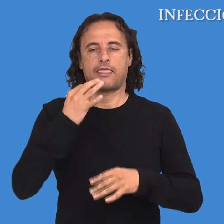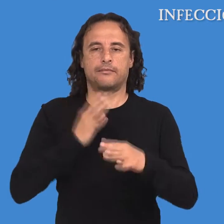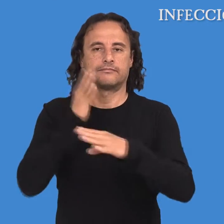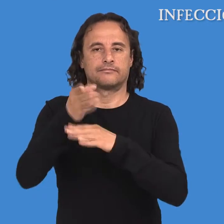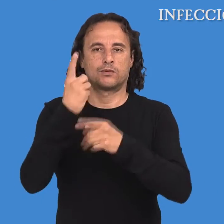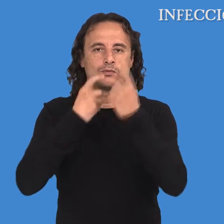ir